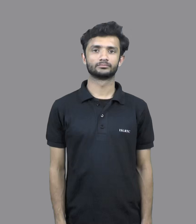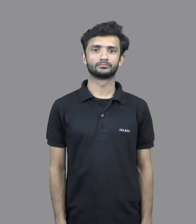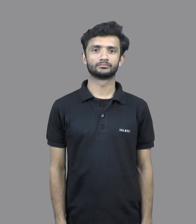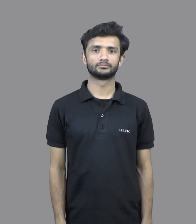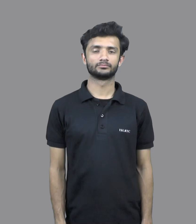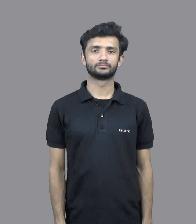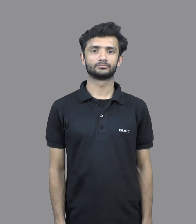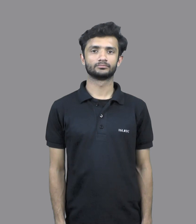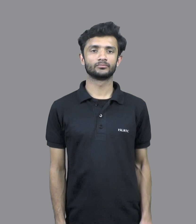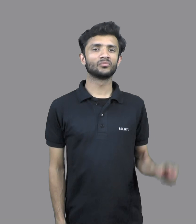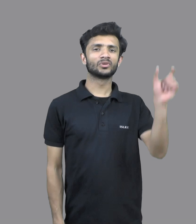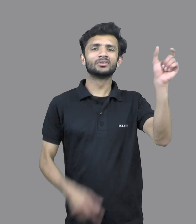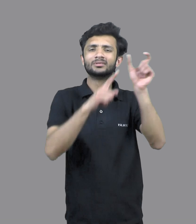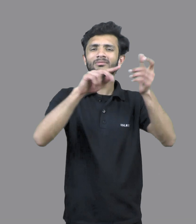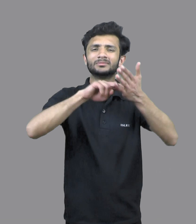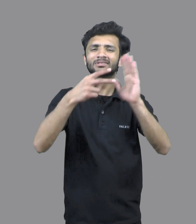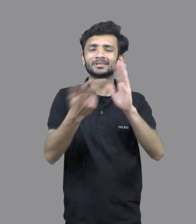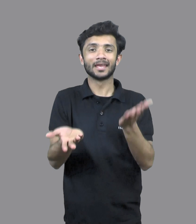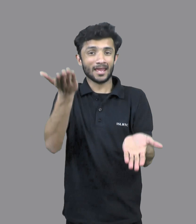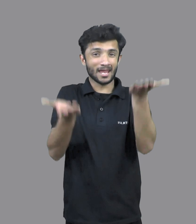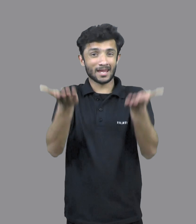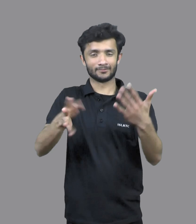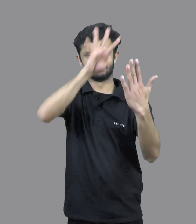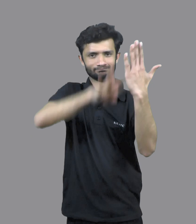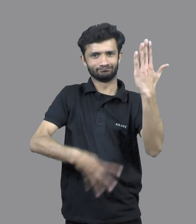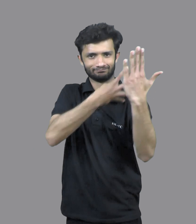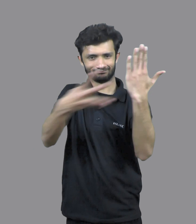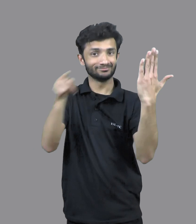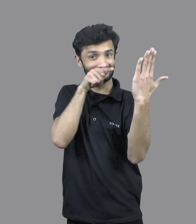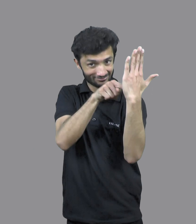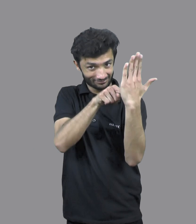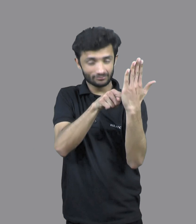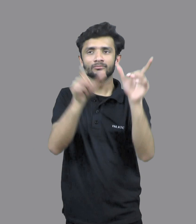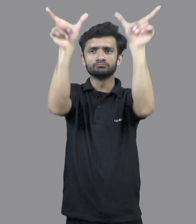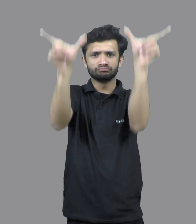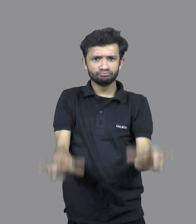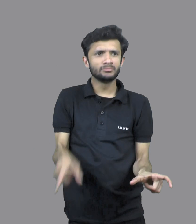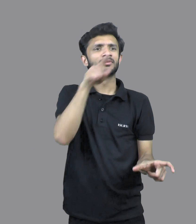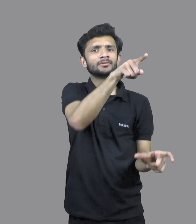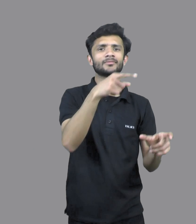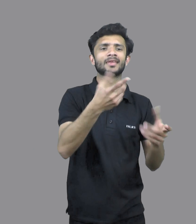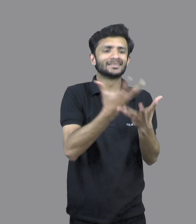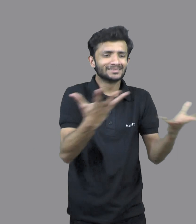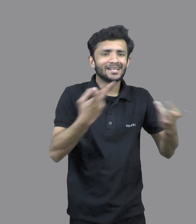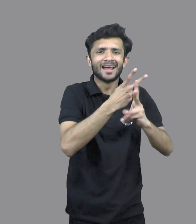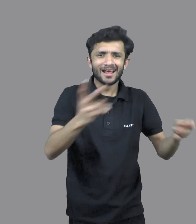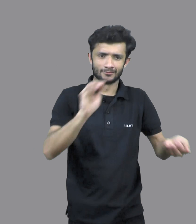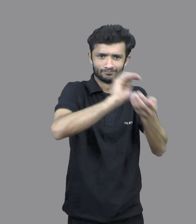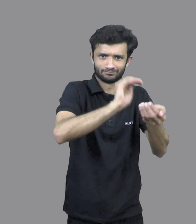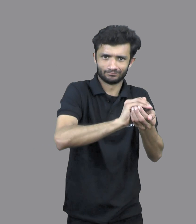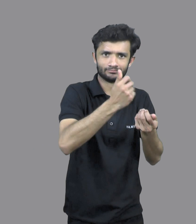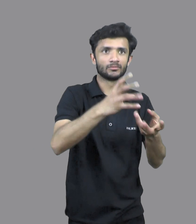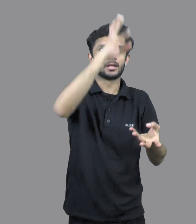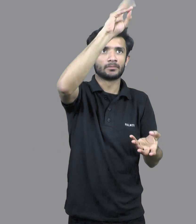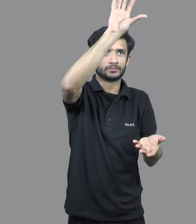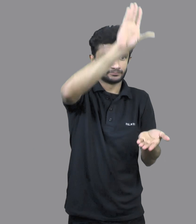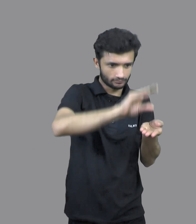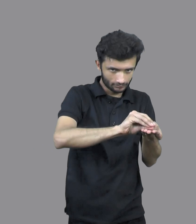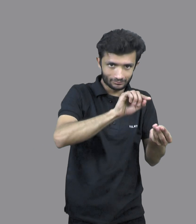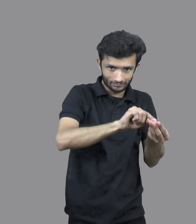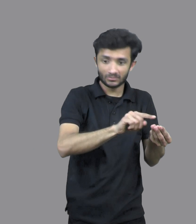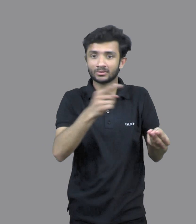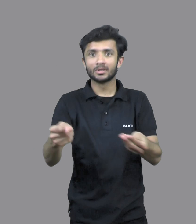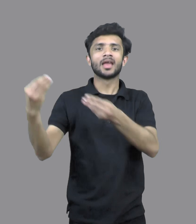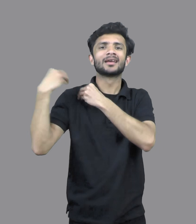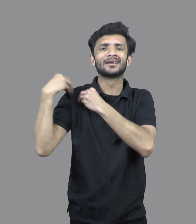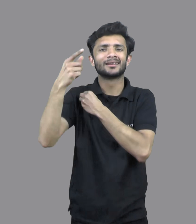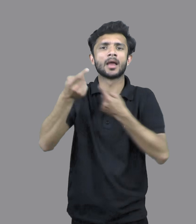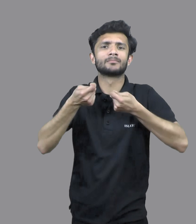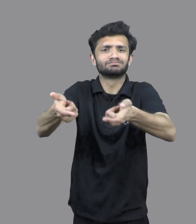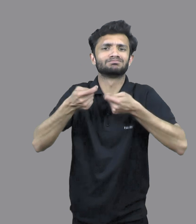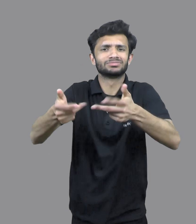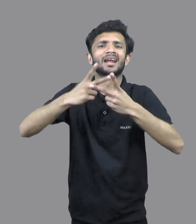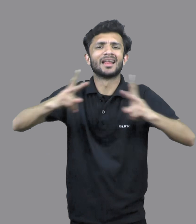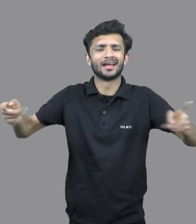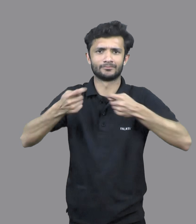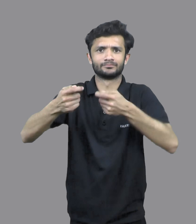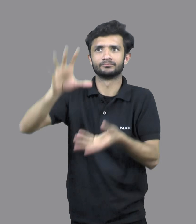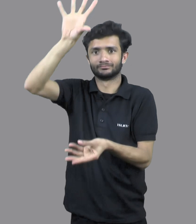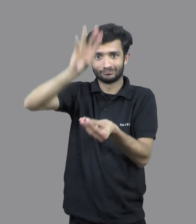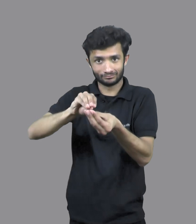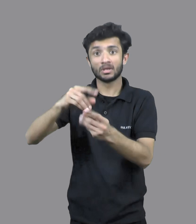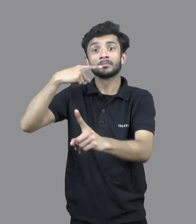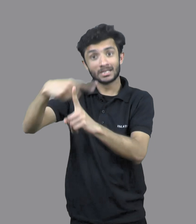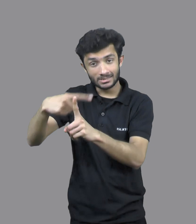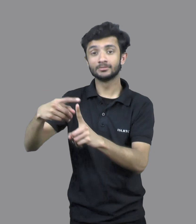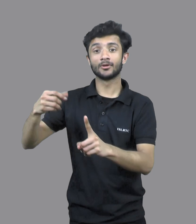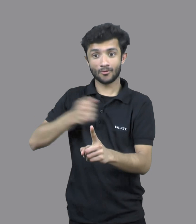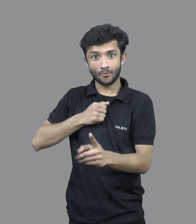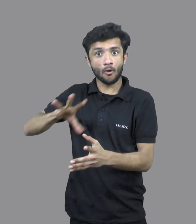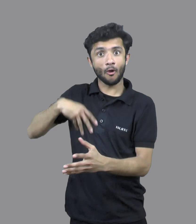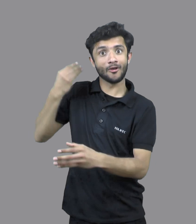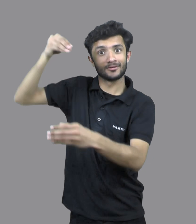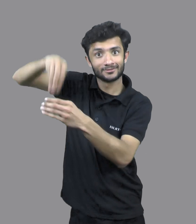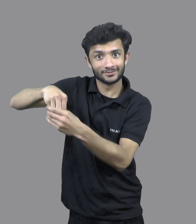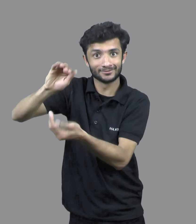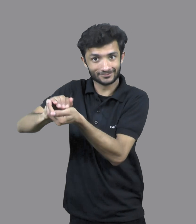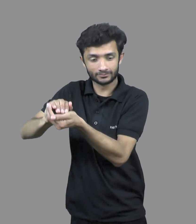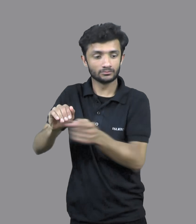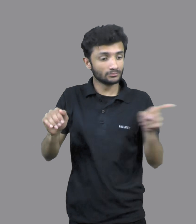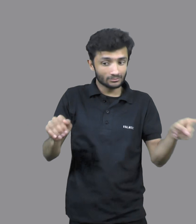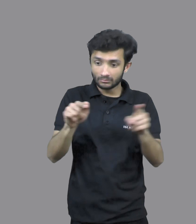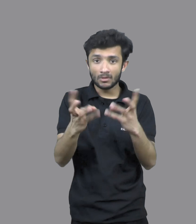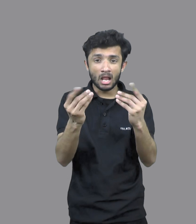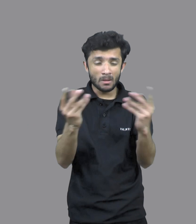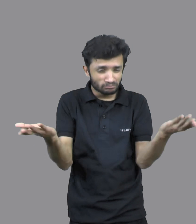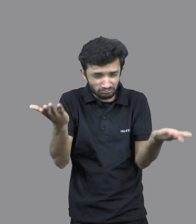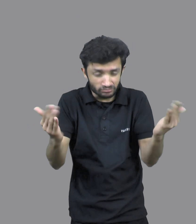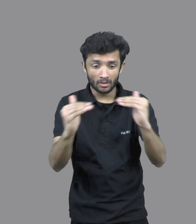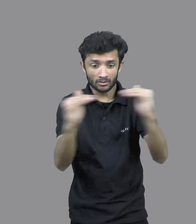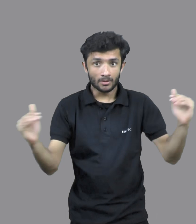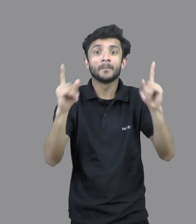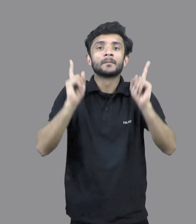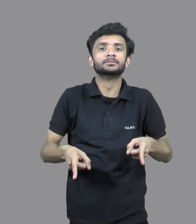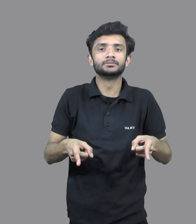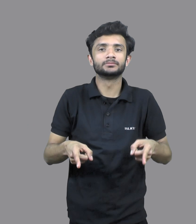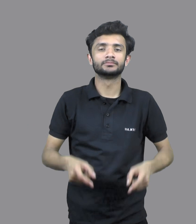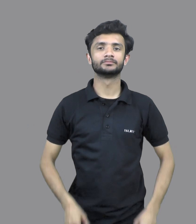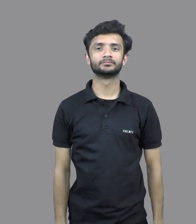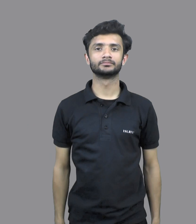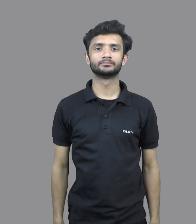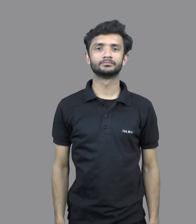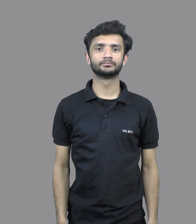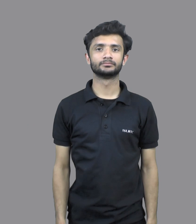Balance Sheet